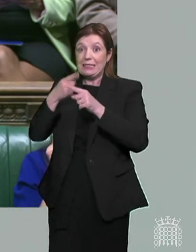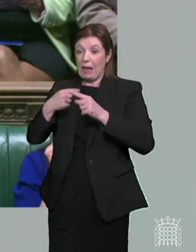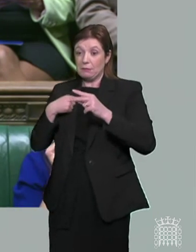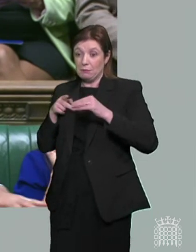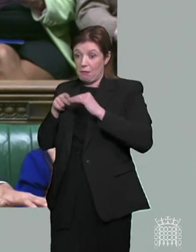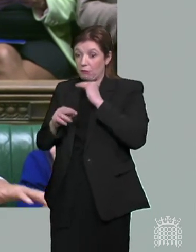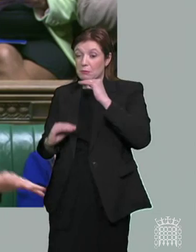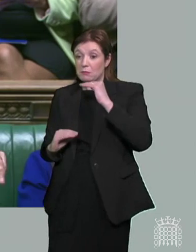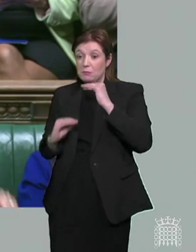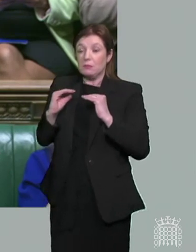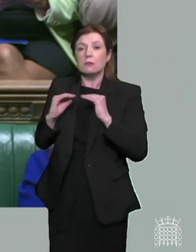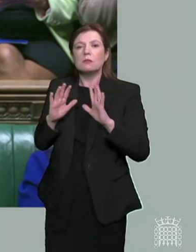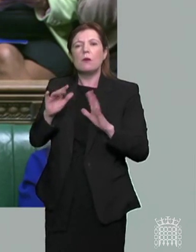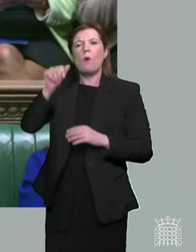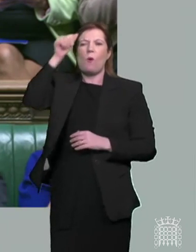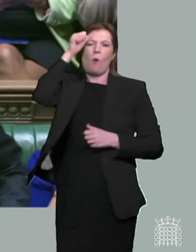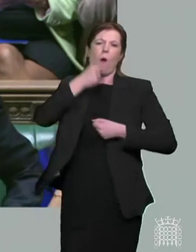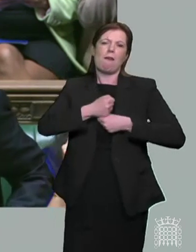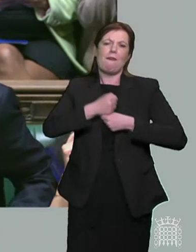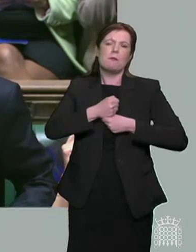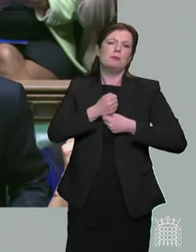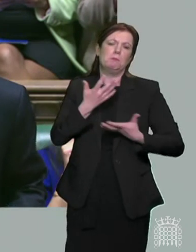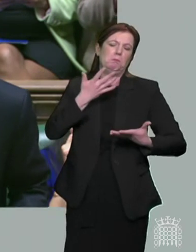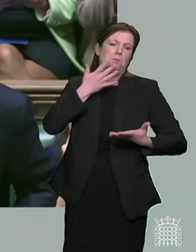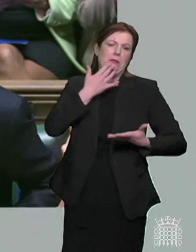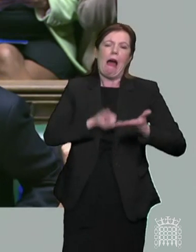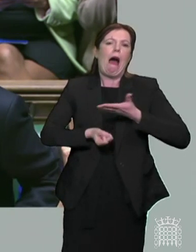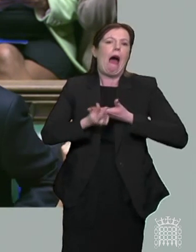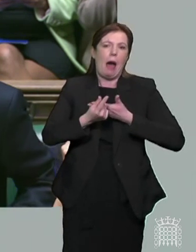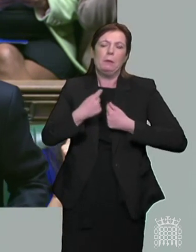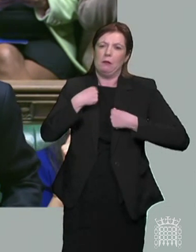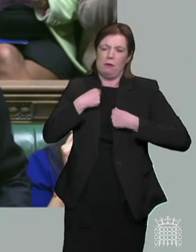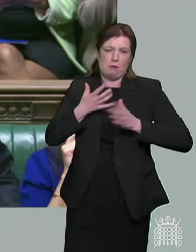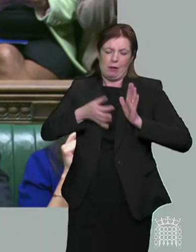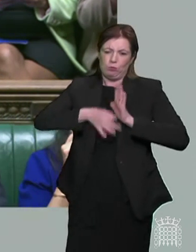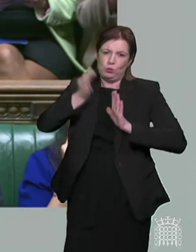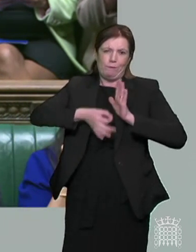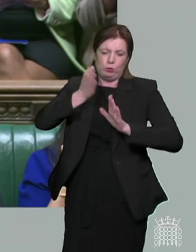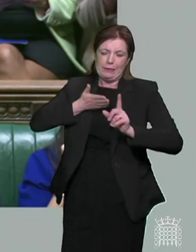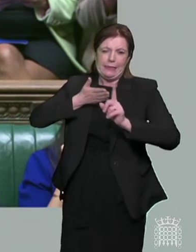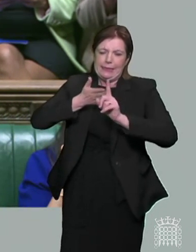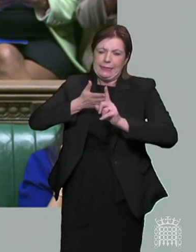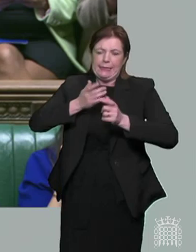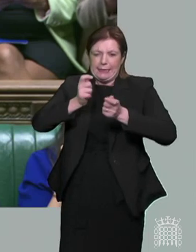No Government can get every call right. We learn from our mistakes and we strive to improve.